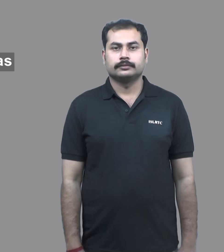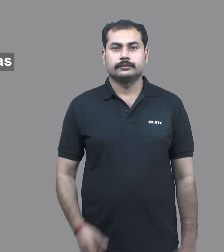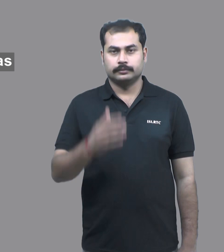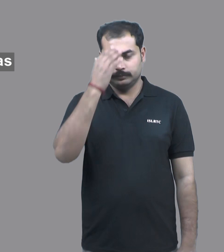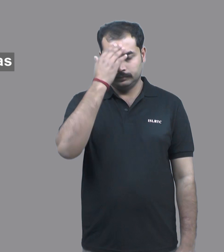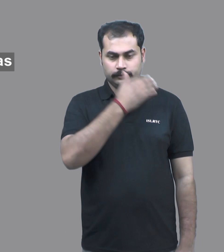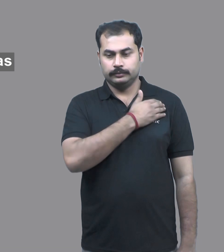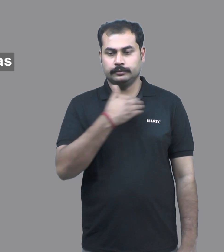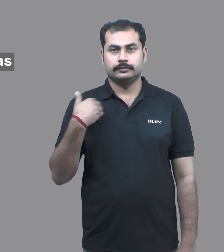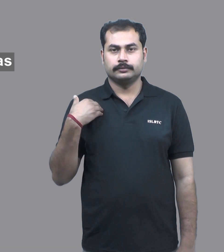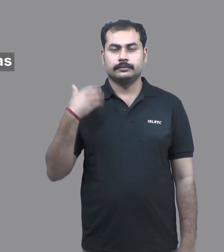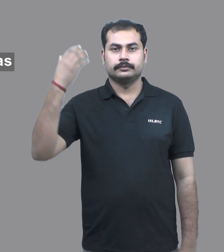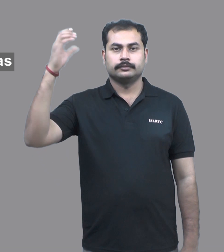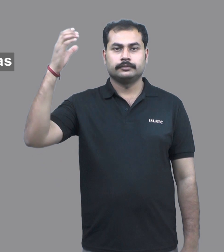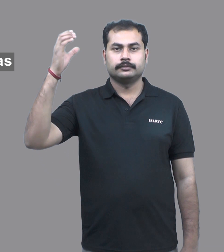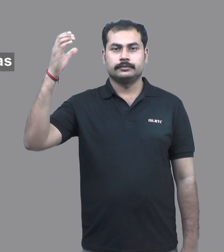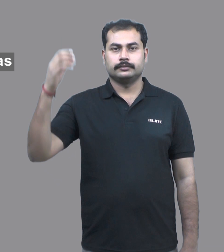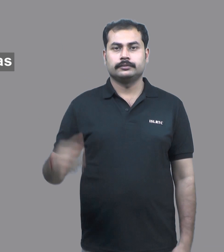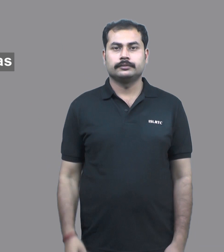Christmas